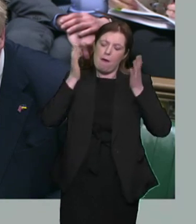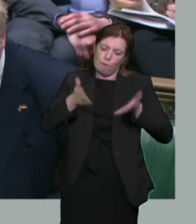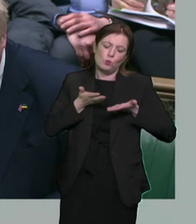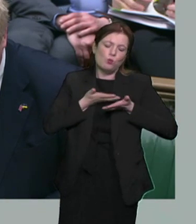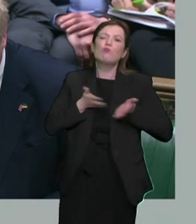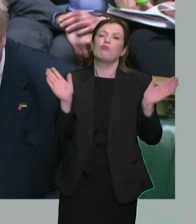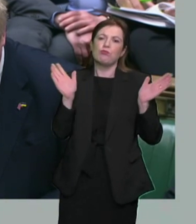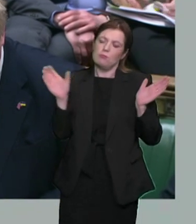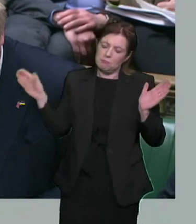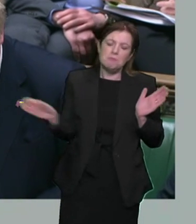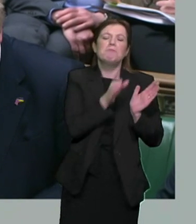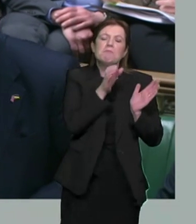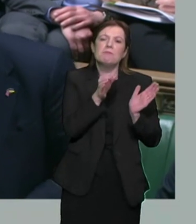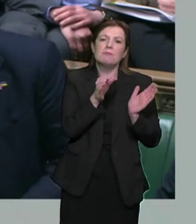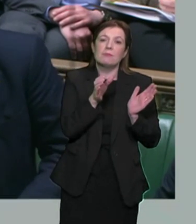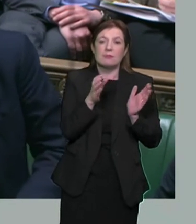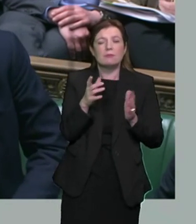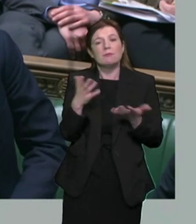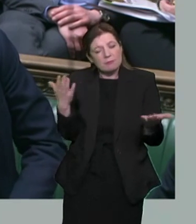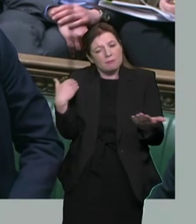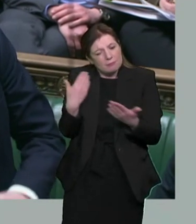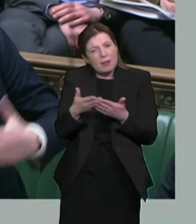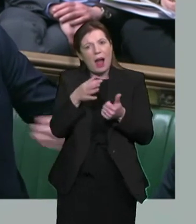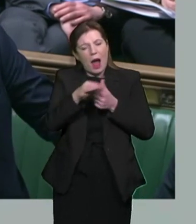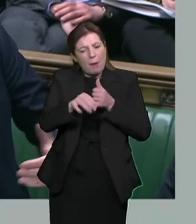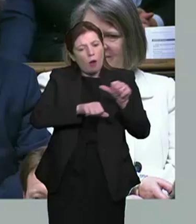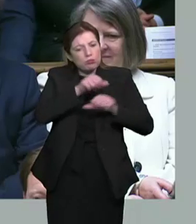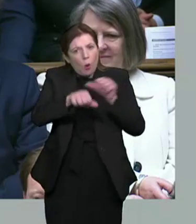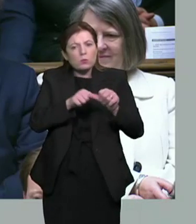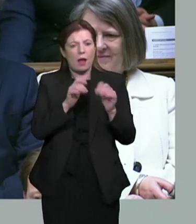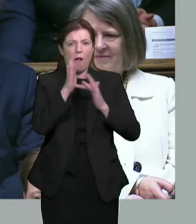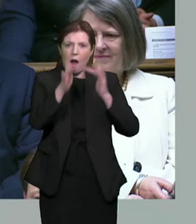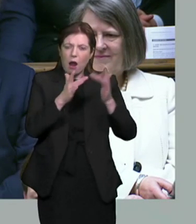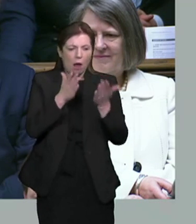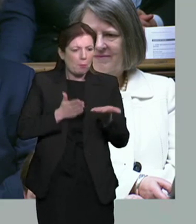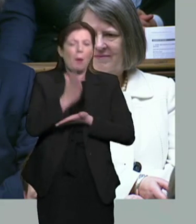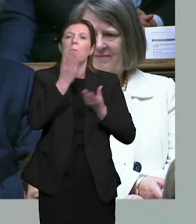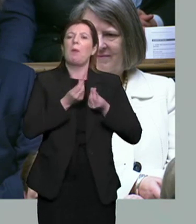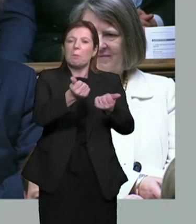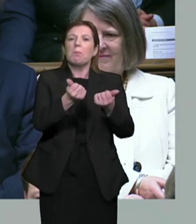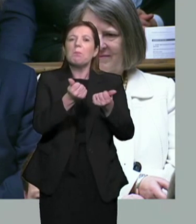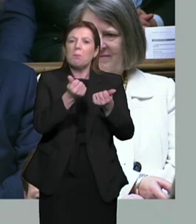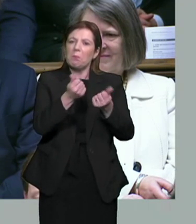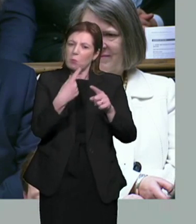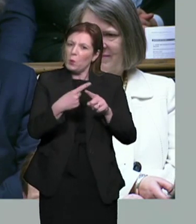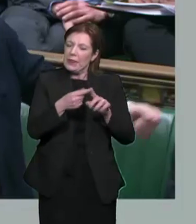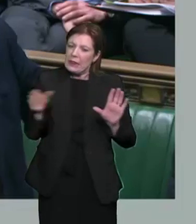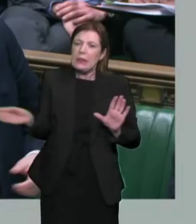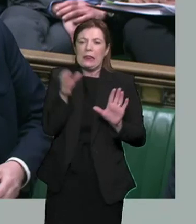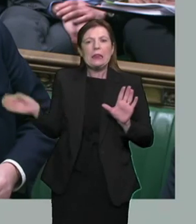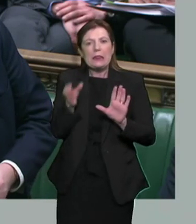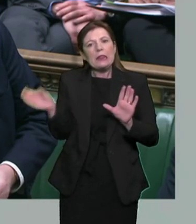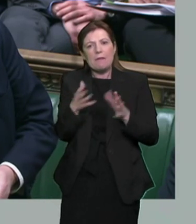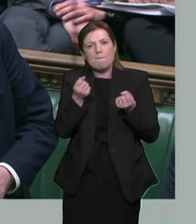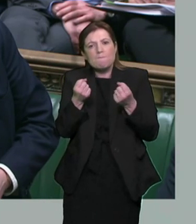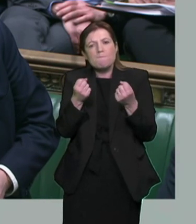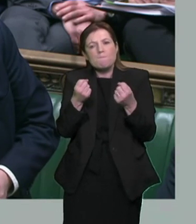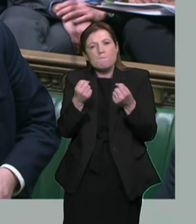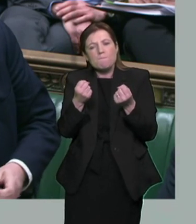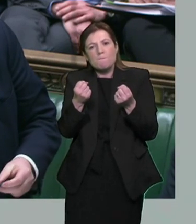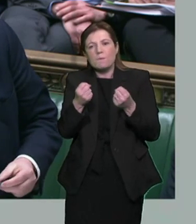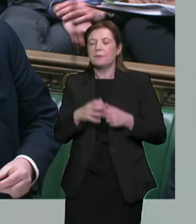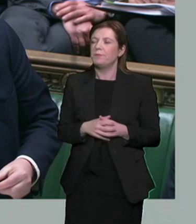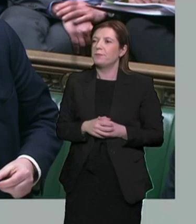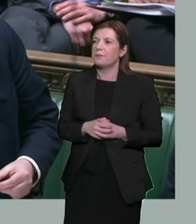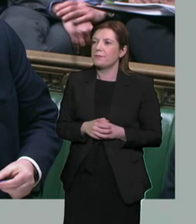That is why we have made sure that applications can now be processed online very quickly, so people can come here with their passports.